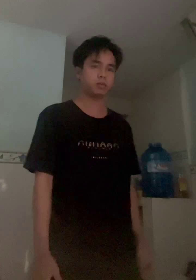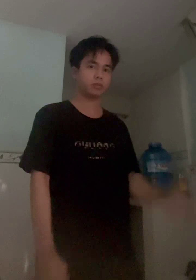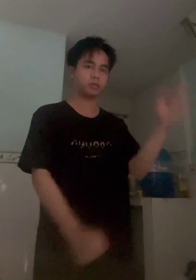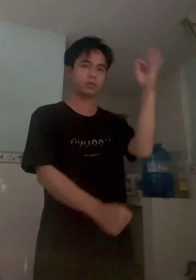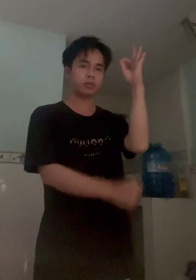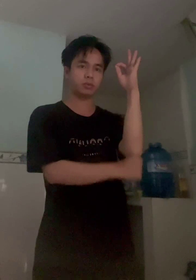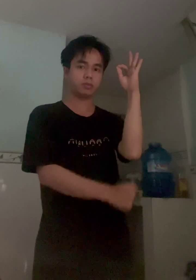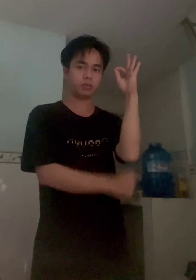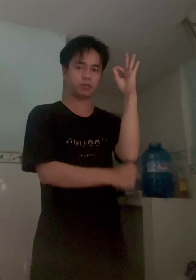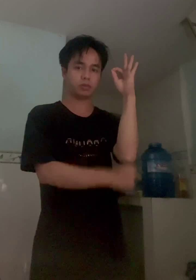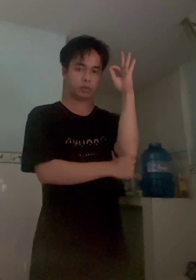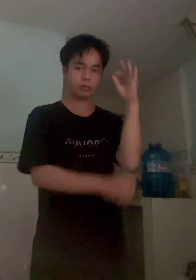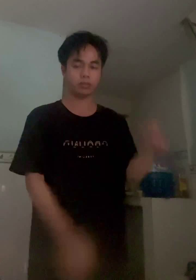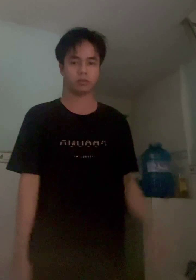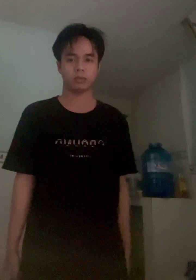buoi trua